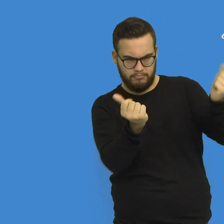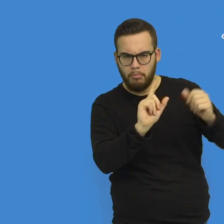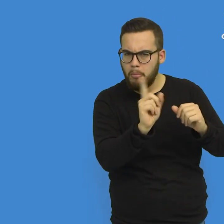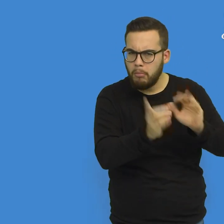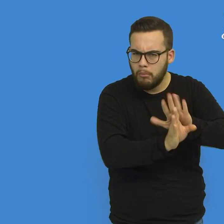no